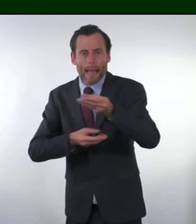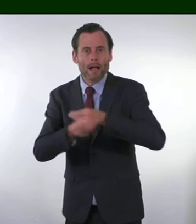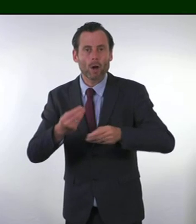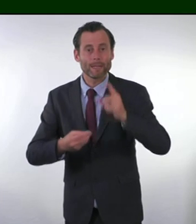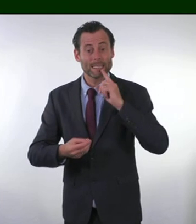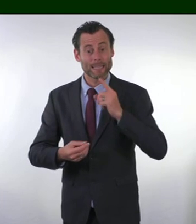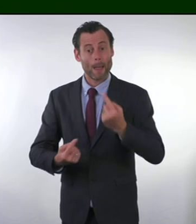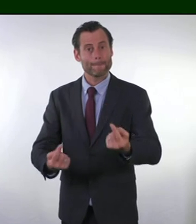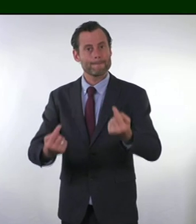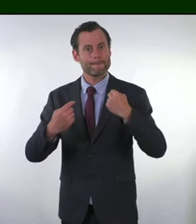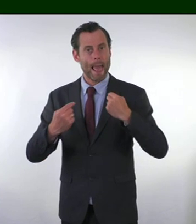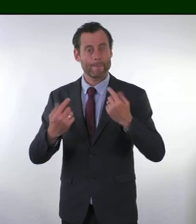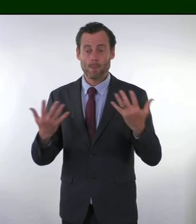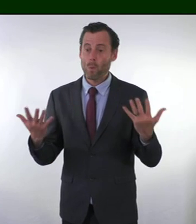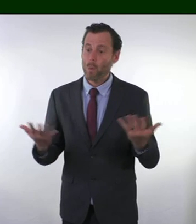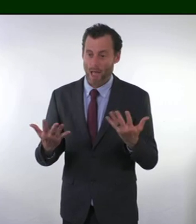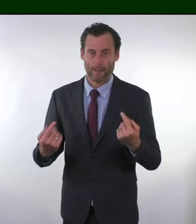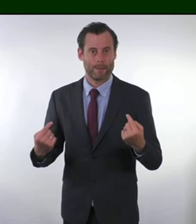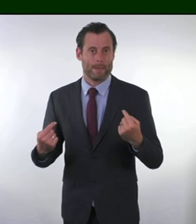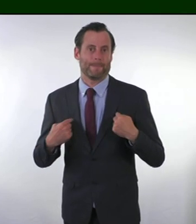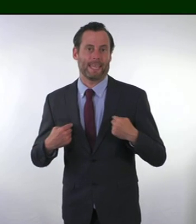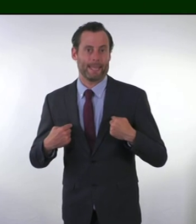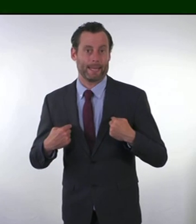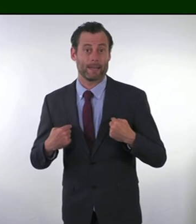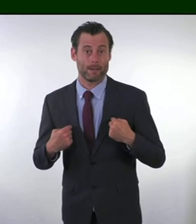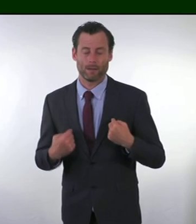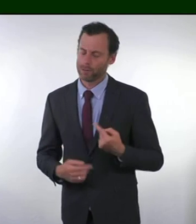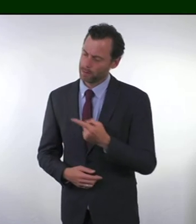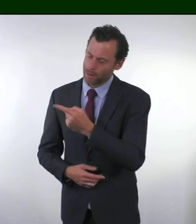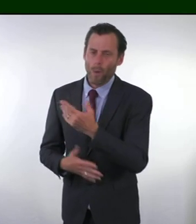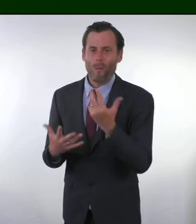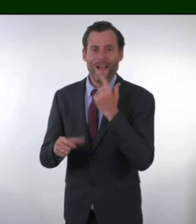But they cannot escape their responsibilities: to govern is to choose.